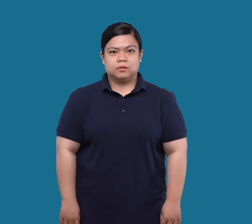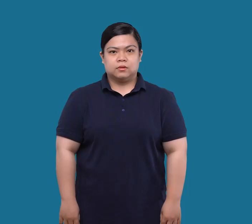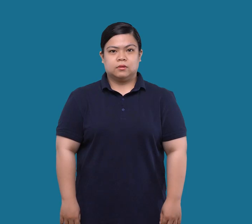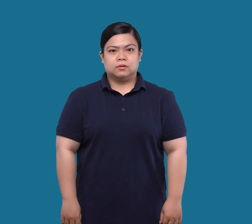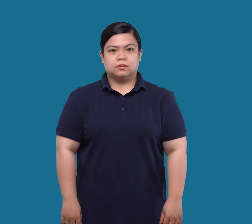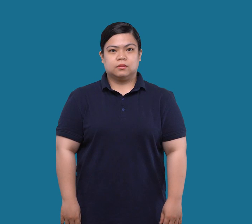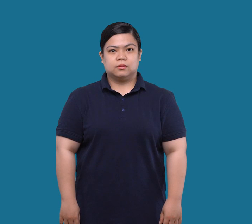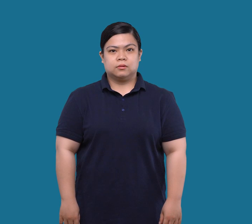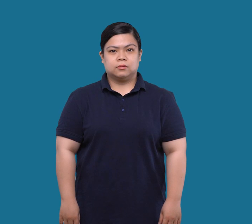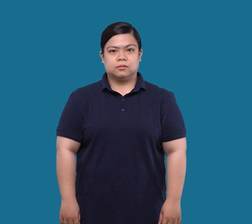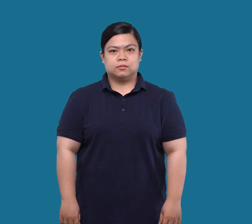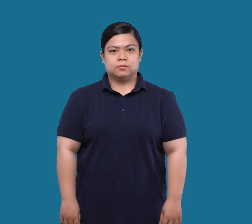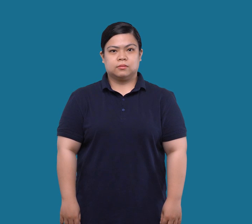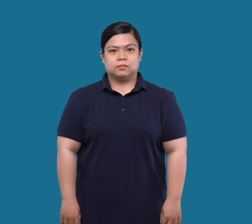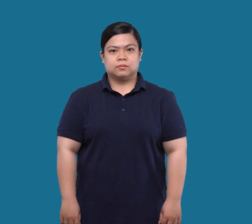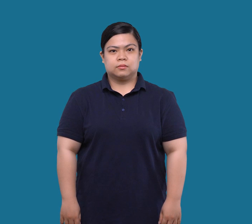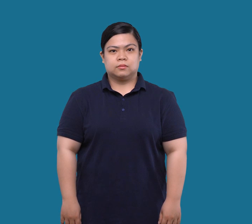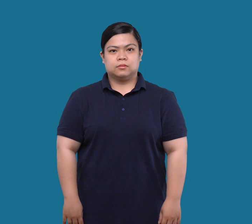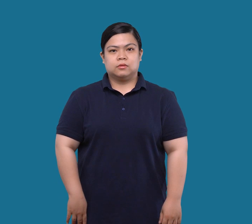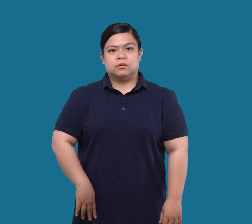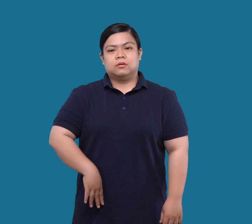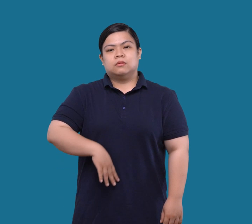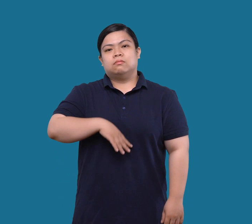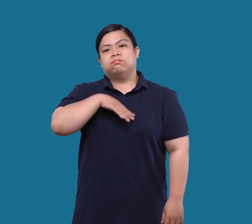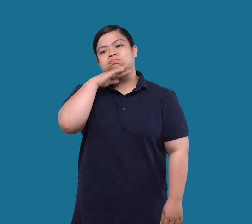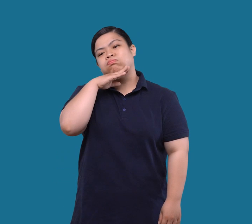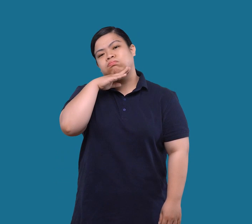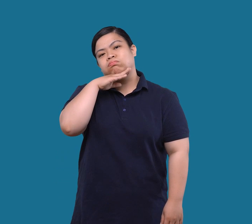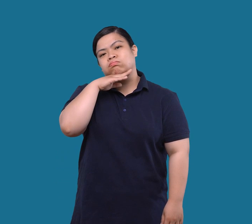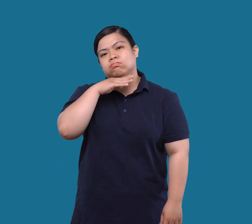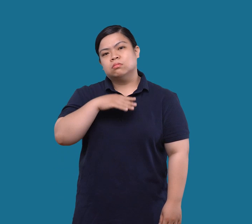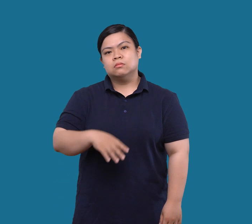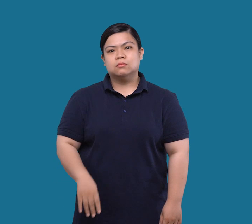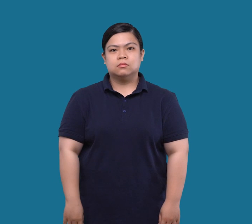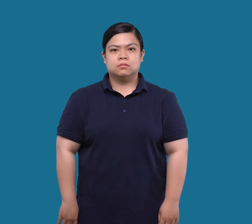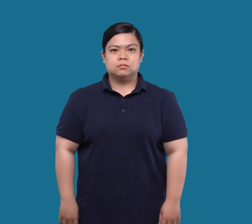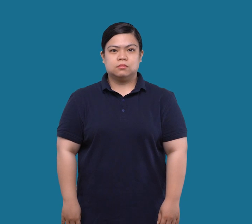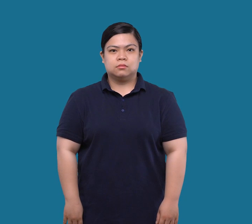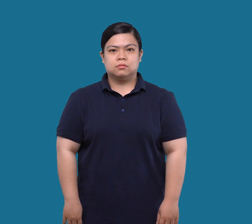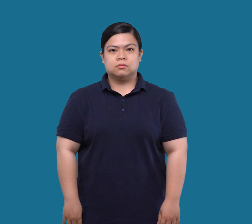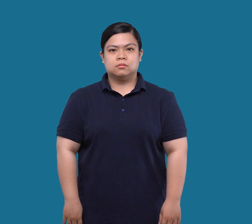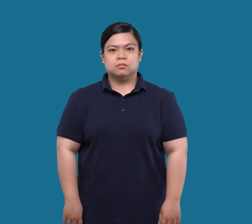ngán